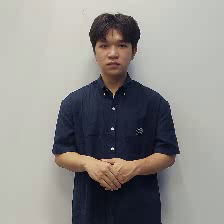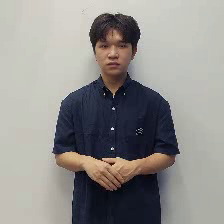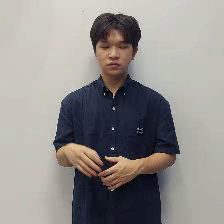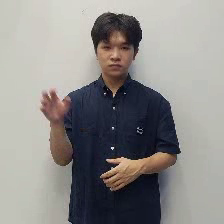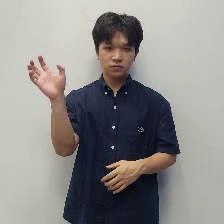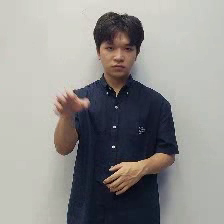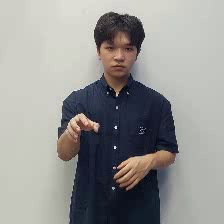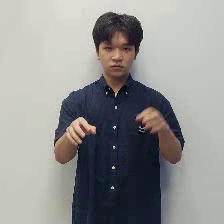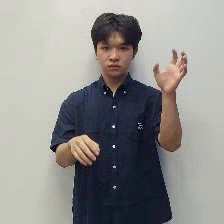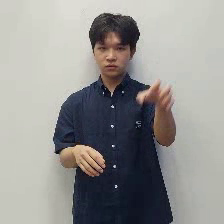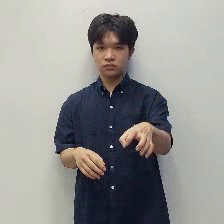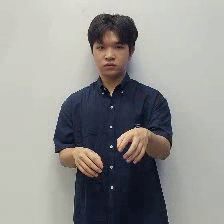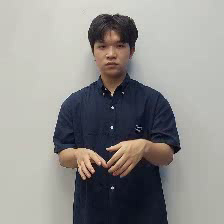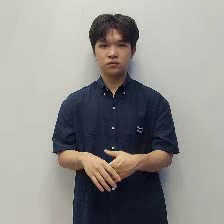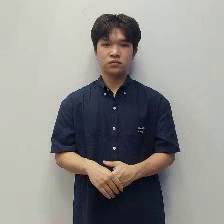Con gấu